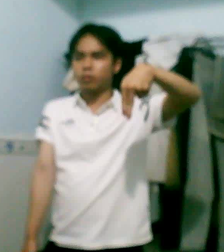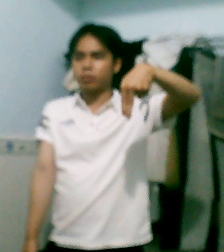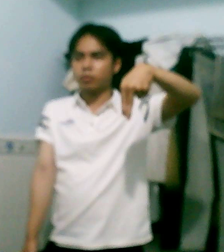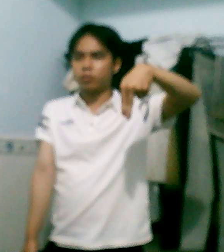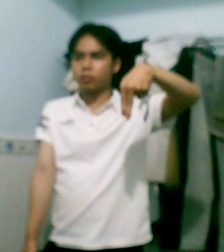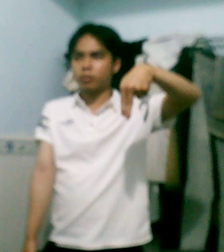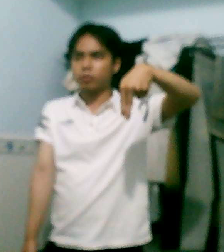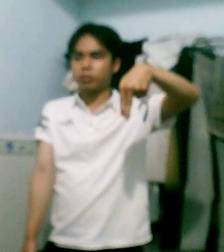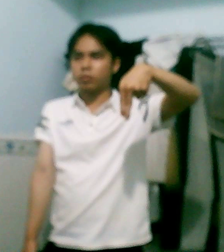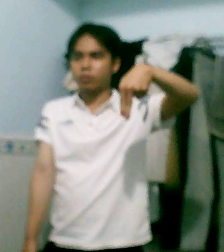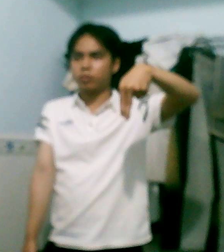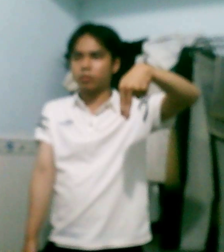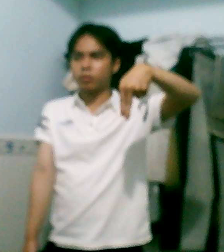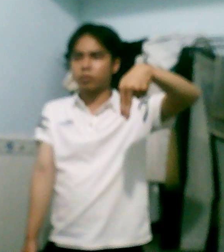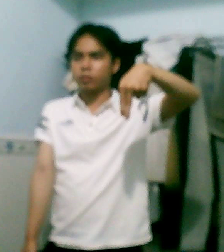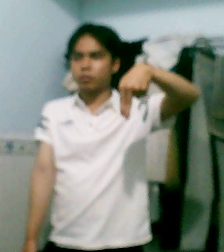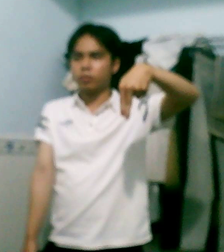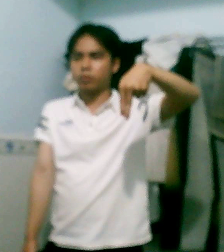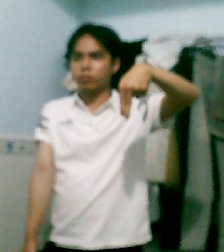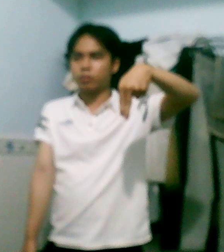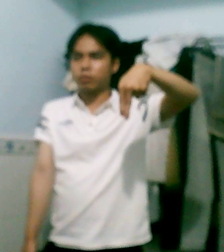n